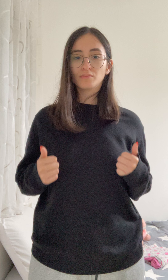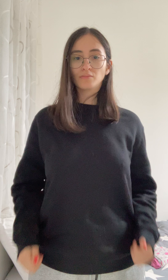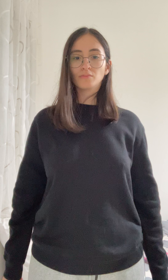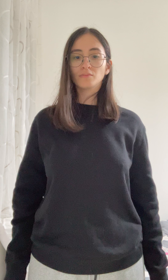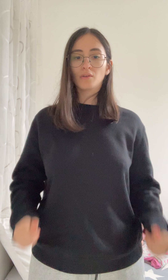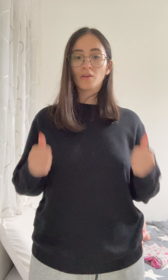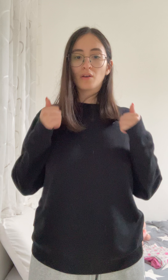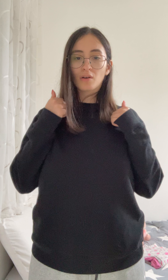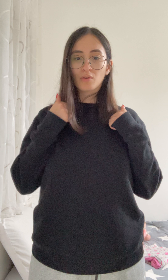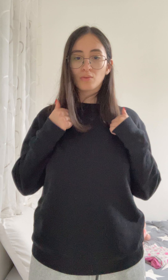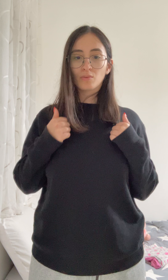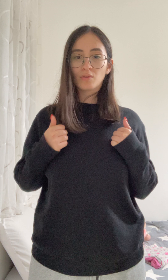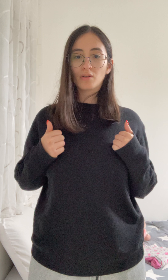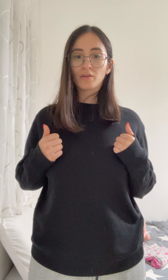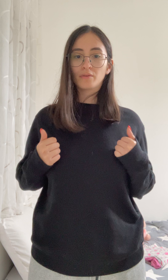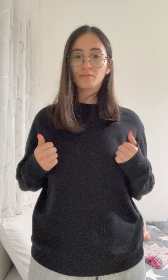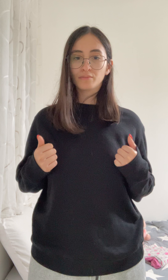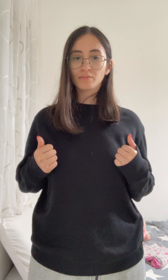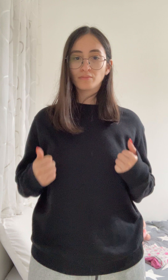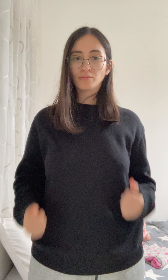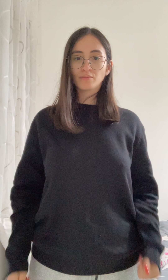רגוע